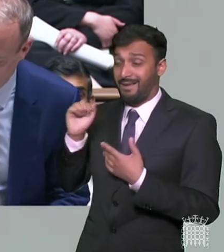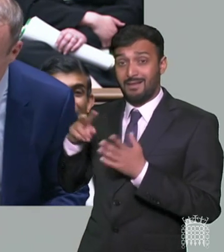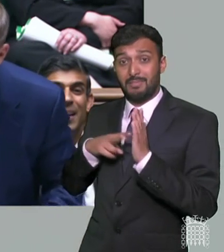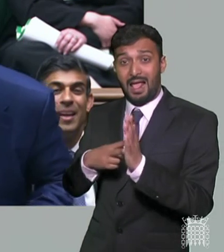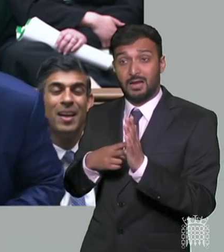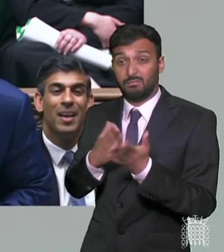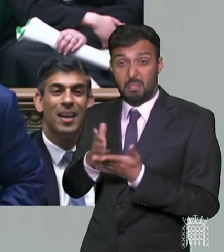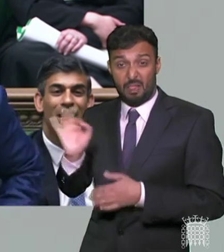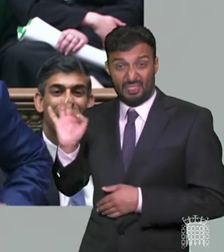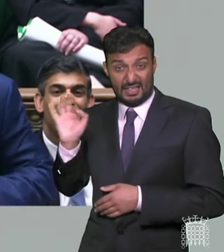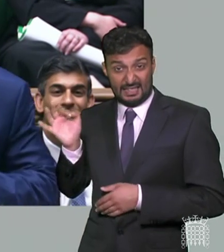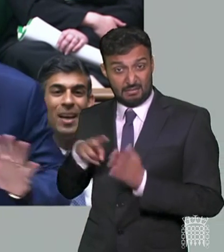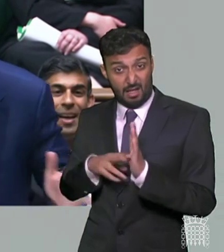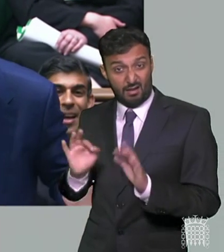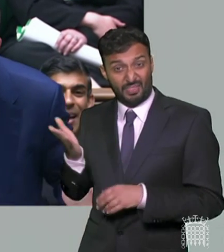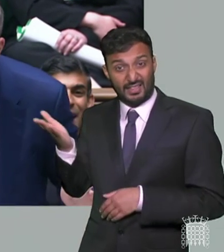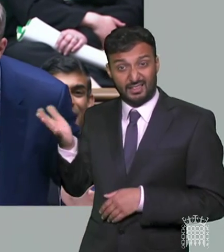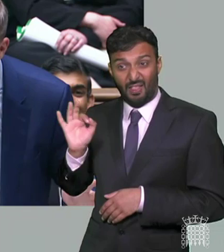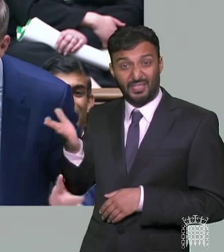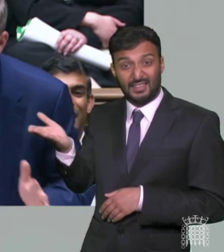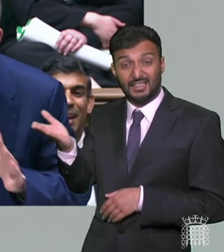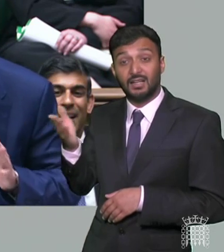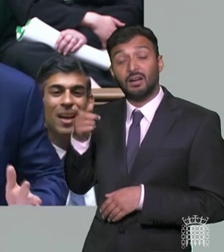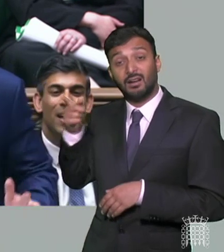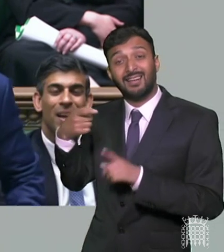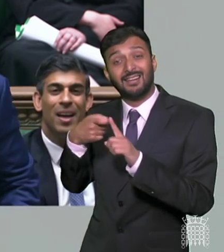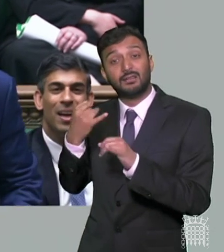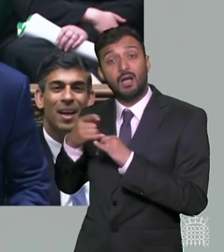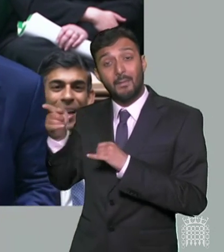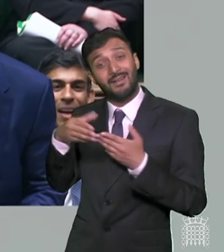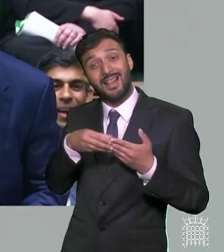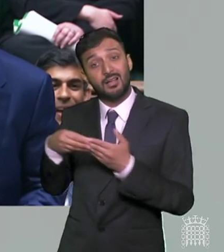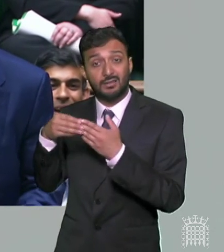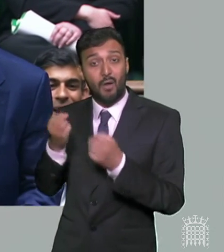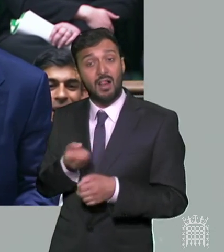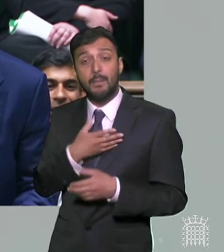The leader of the Labour party said he is wiping the slate clean and starting from scratch.